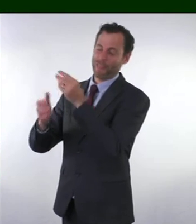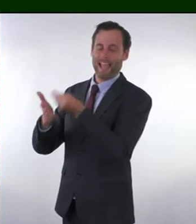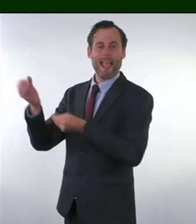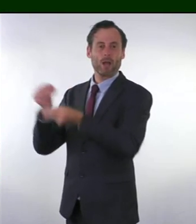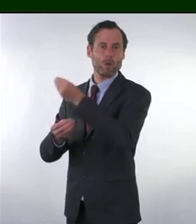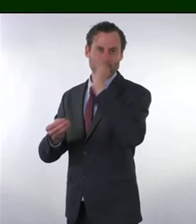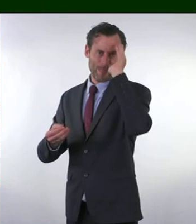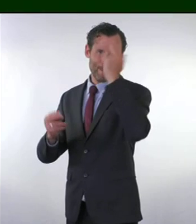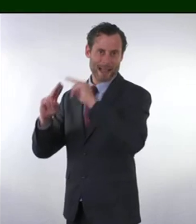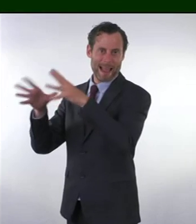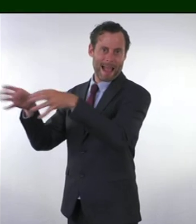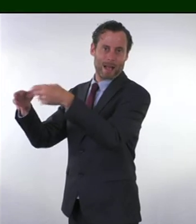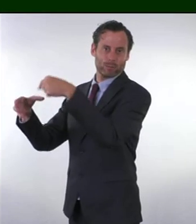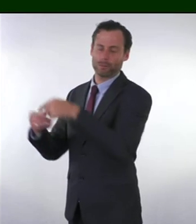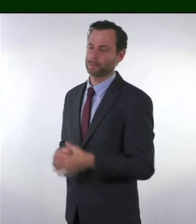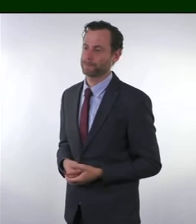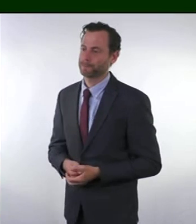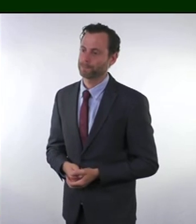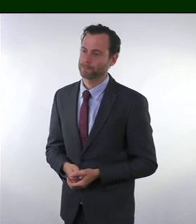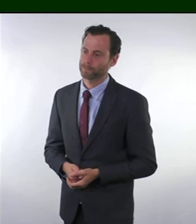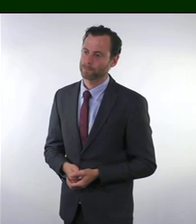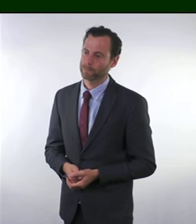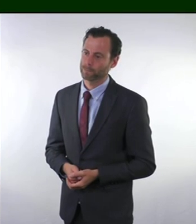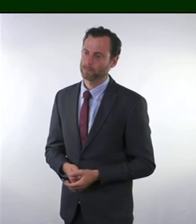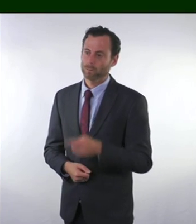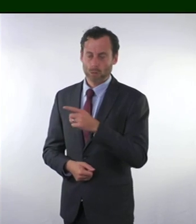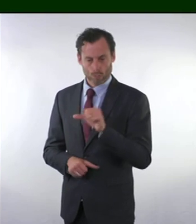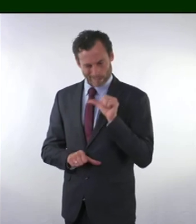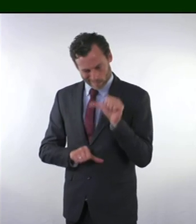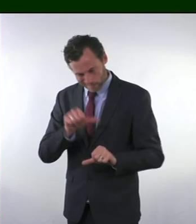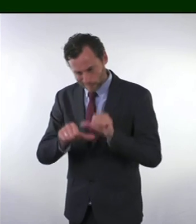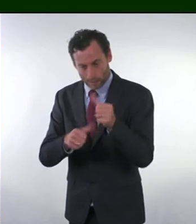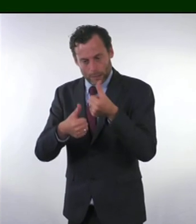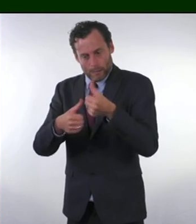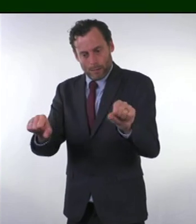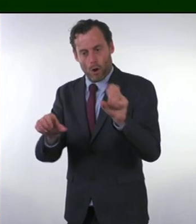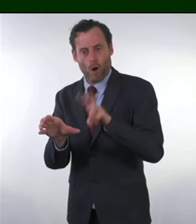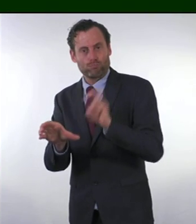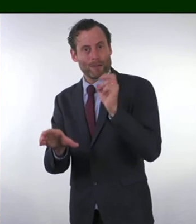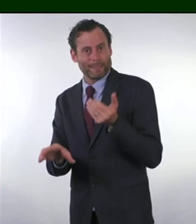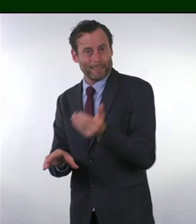To avoid drama later, we need to complete the process of getting Brexit done in the next few months.